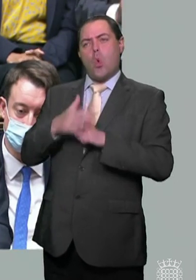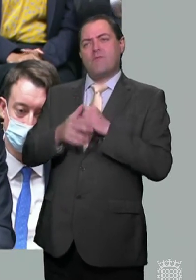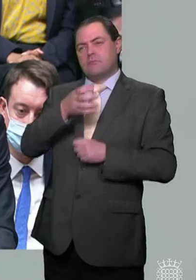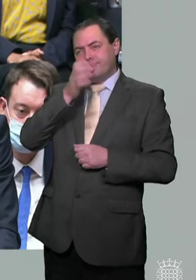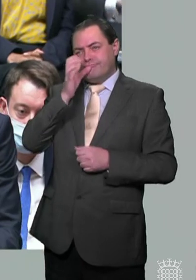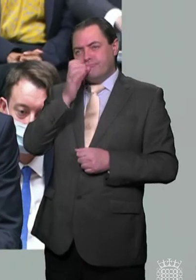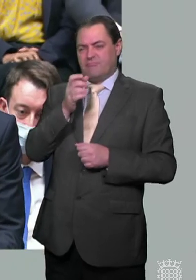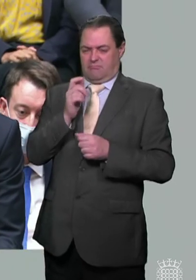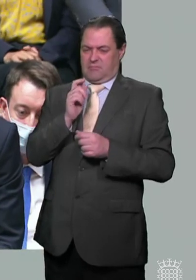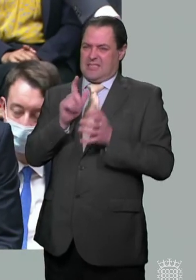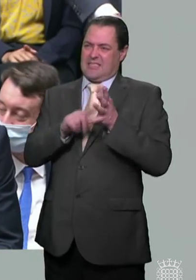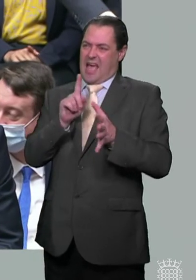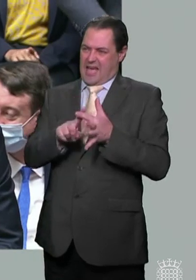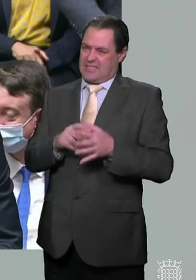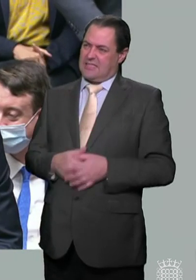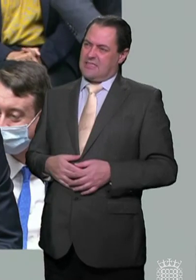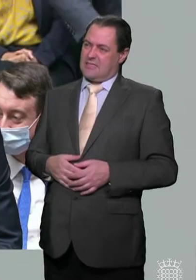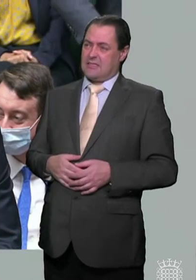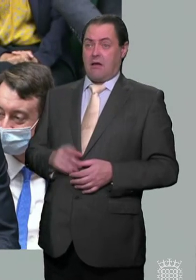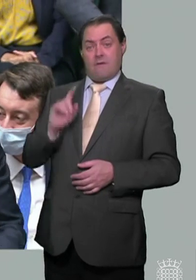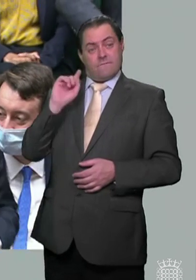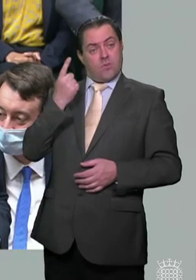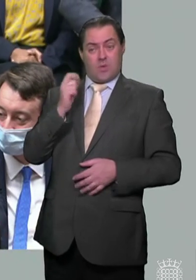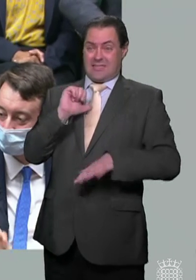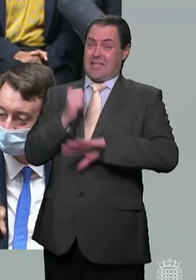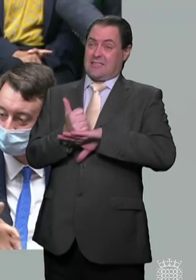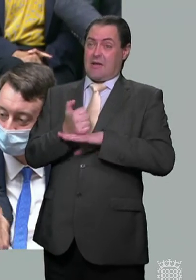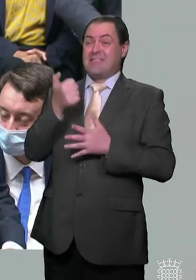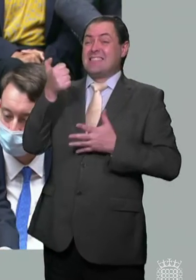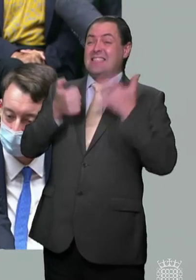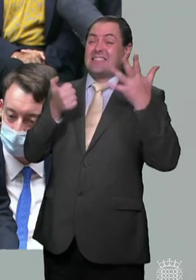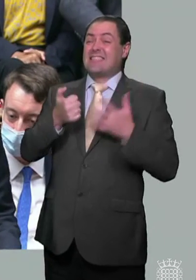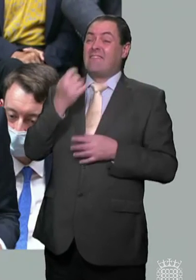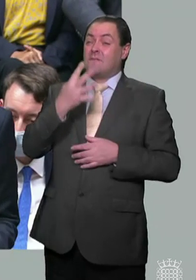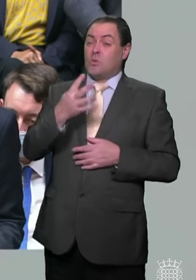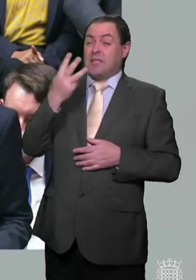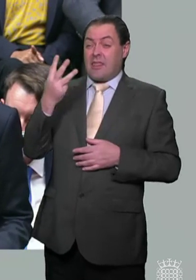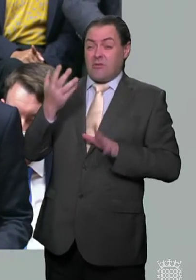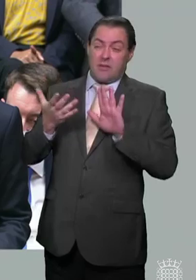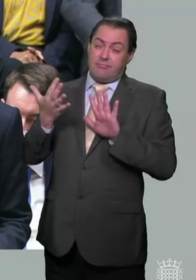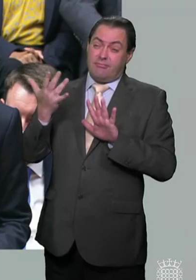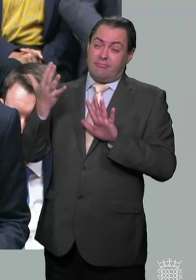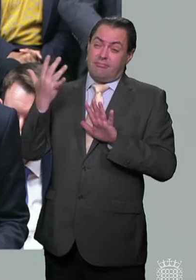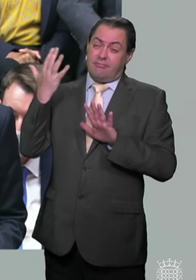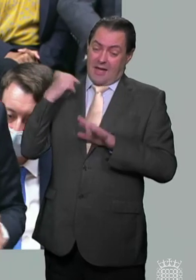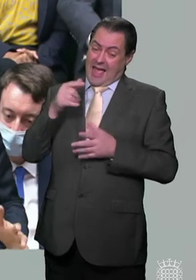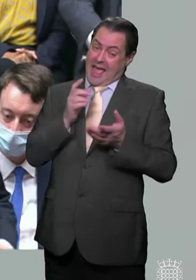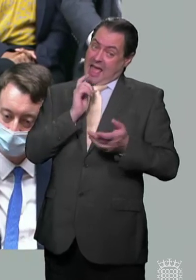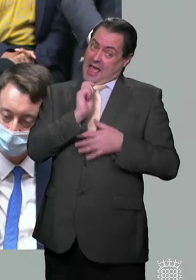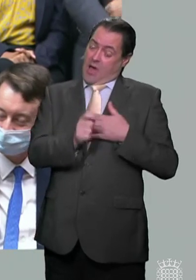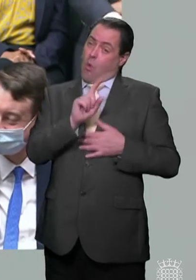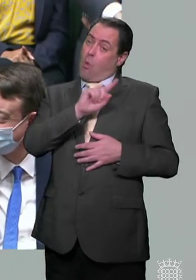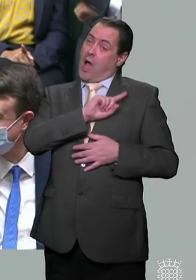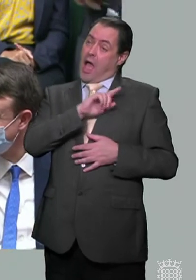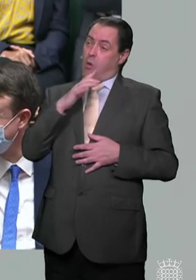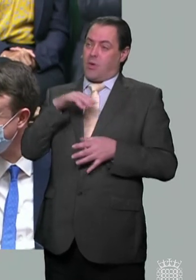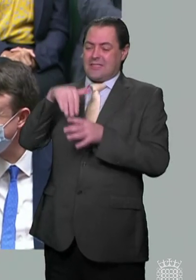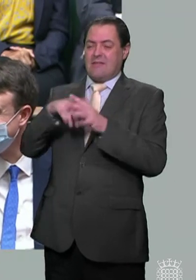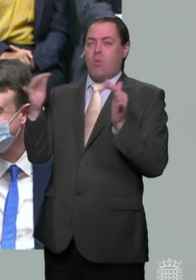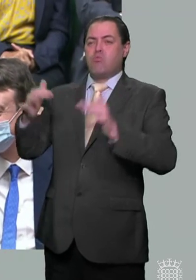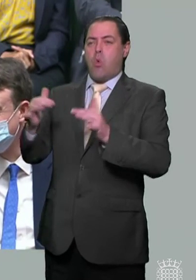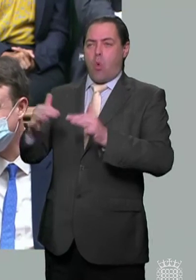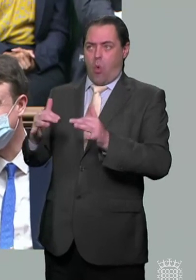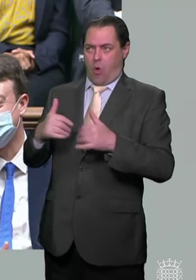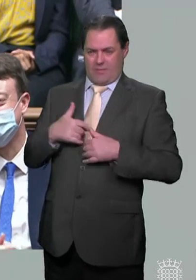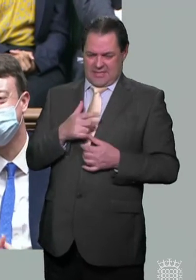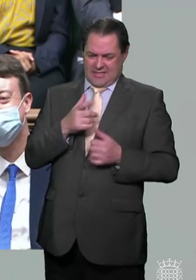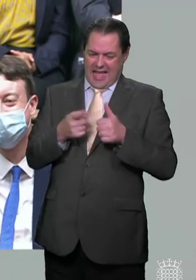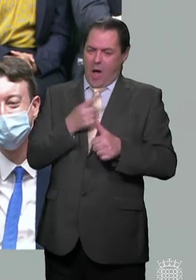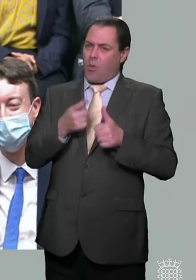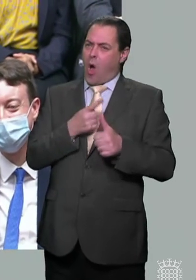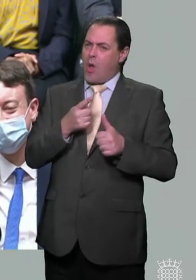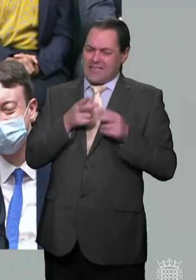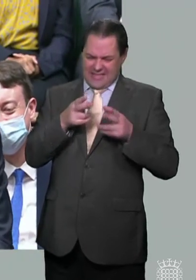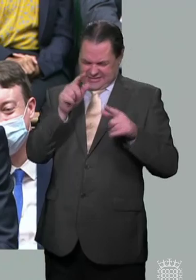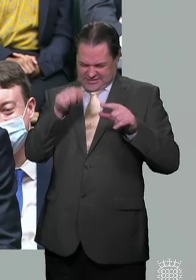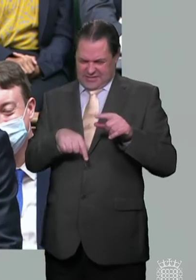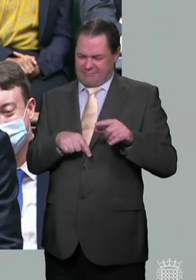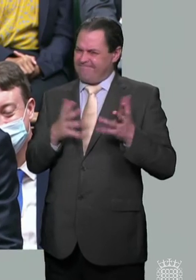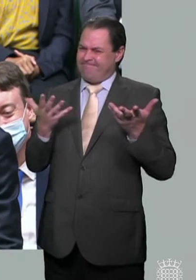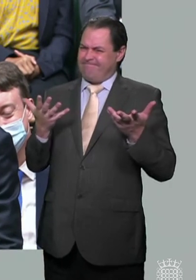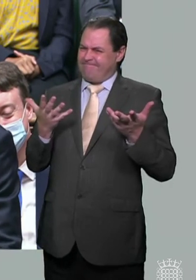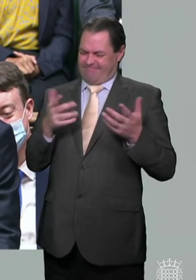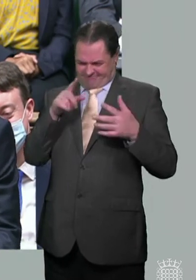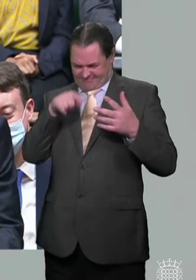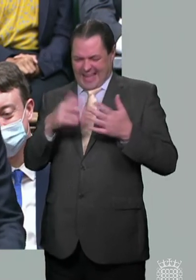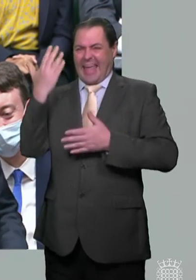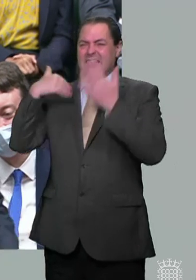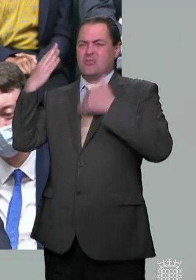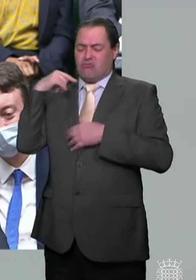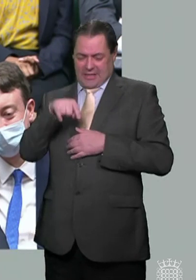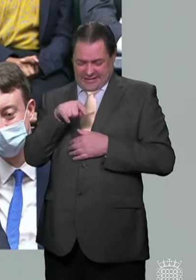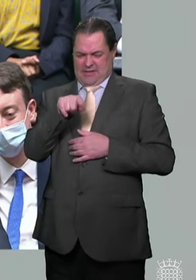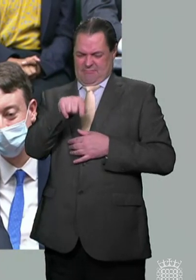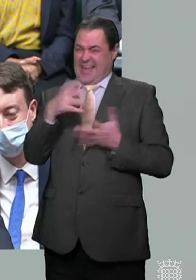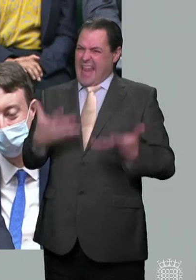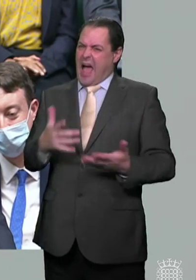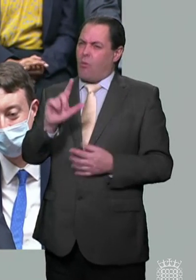First introduced in 1643 to help pay for the civil war, our alcohol duty system is outdated, complex and full of historical anomalies.